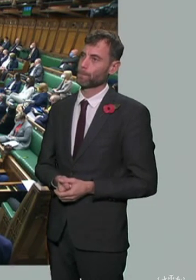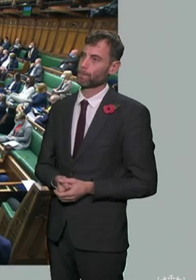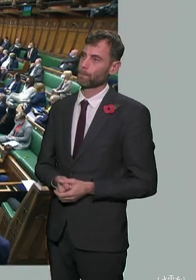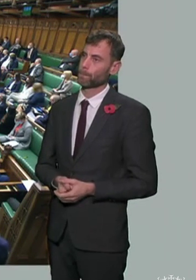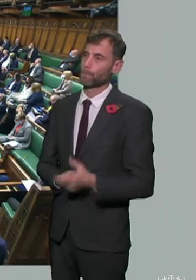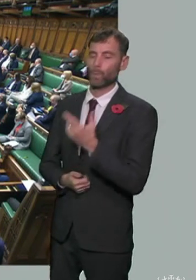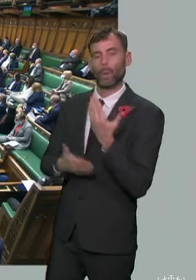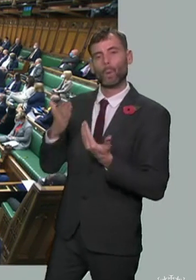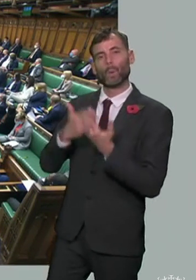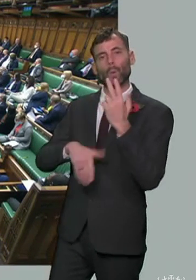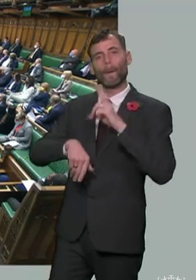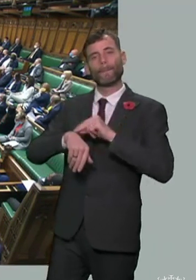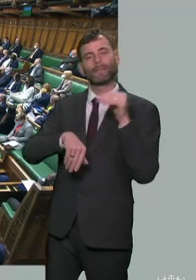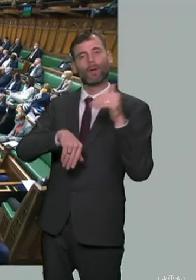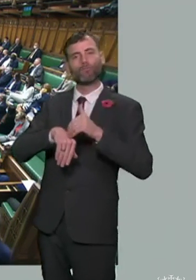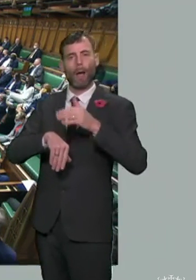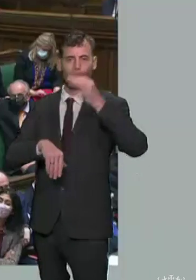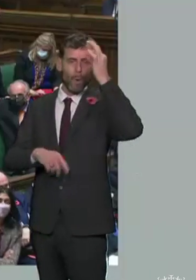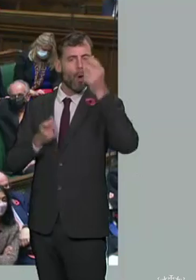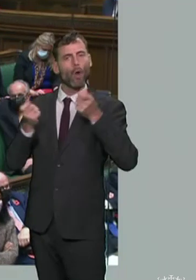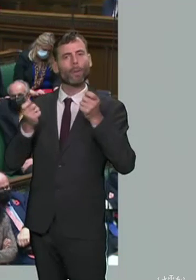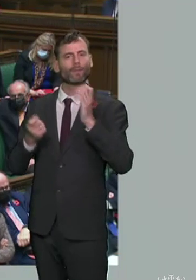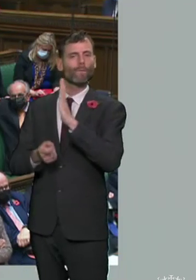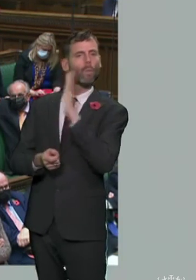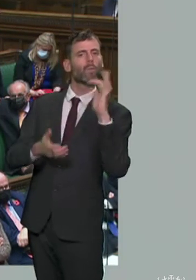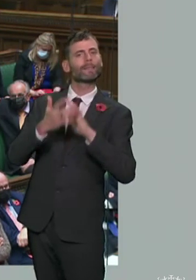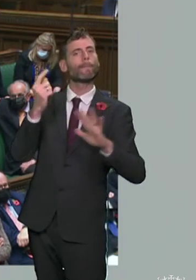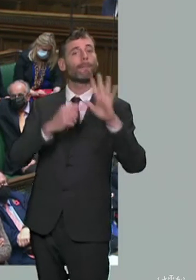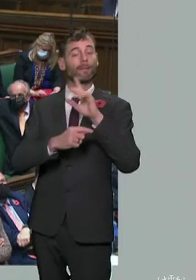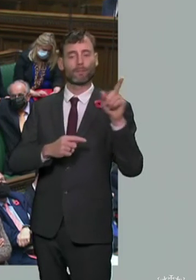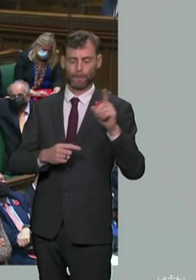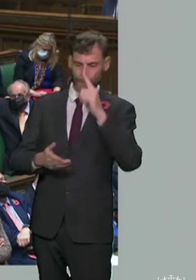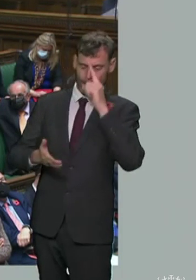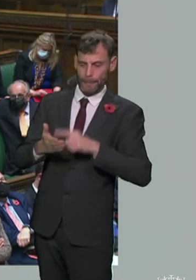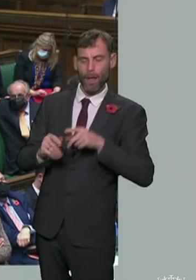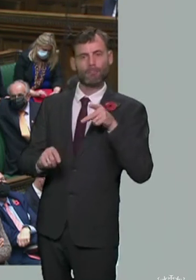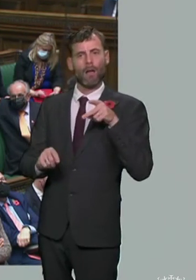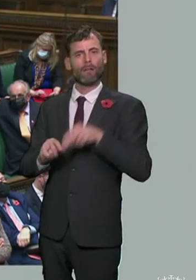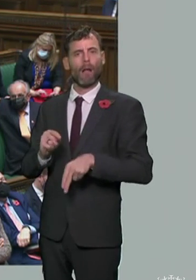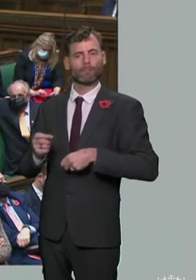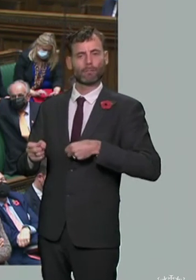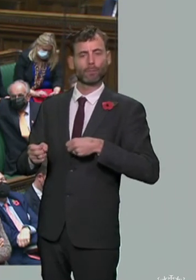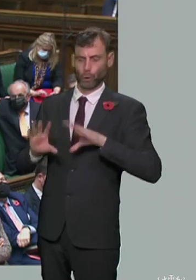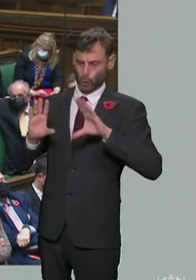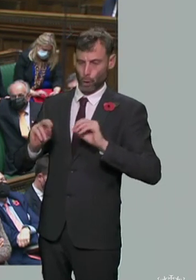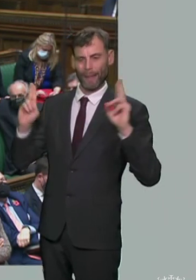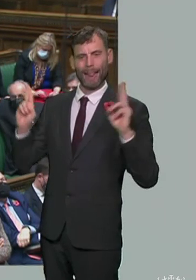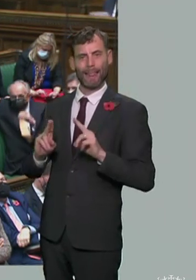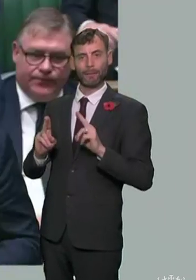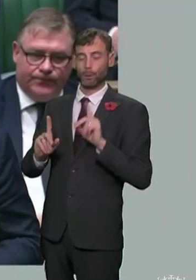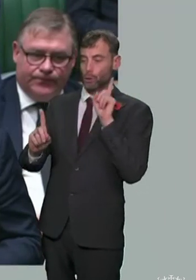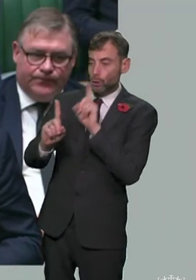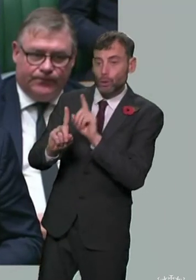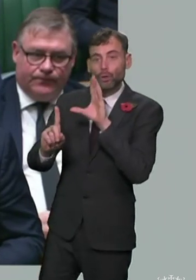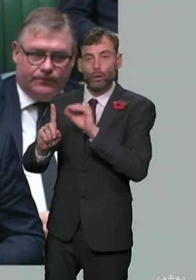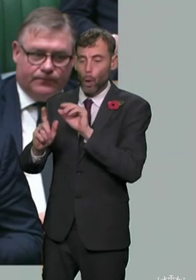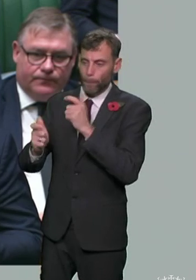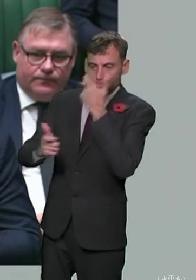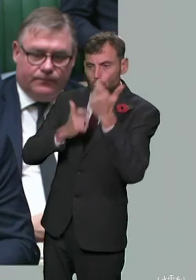The new police and crime commissioner for the West Midlands has chosen to cut back on stop and search across the region.